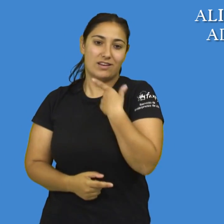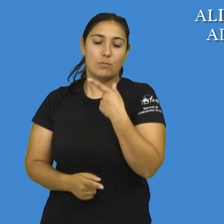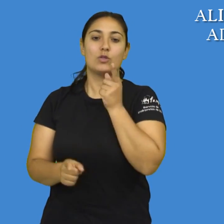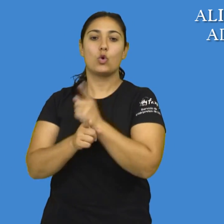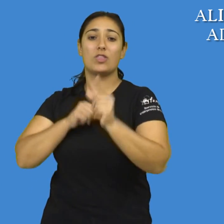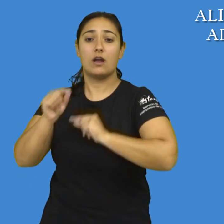contra